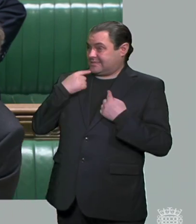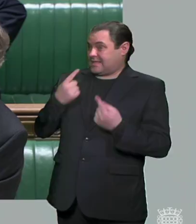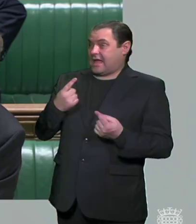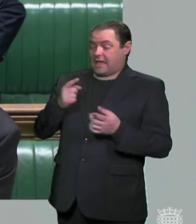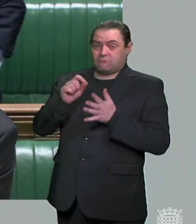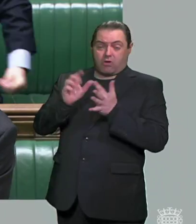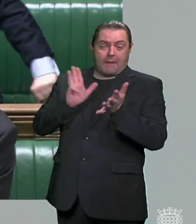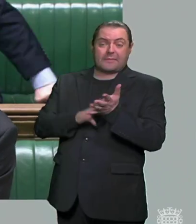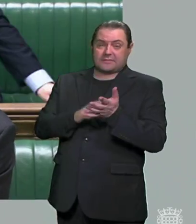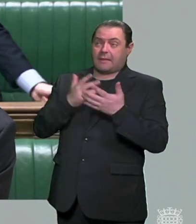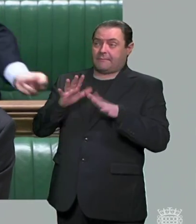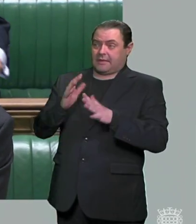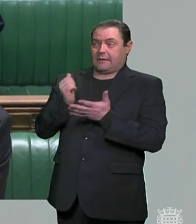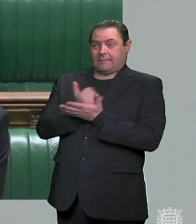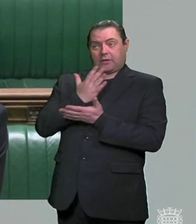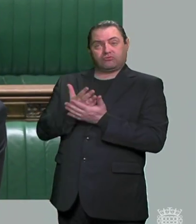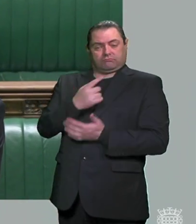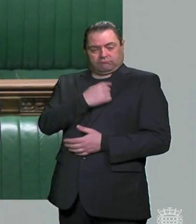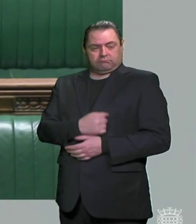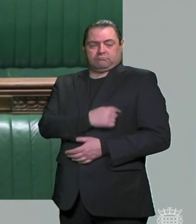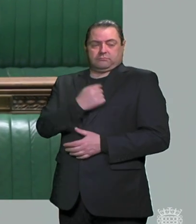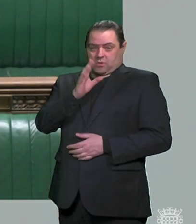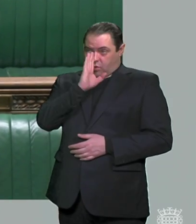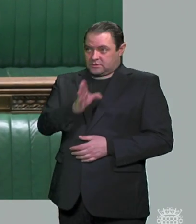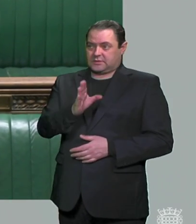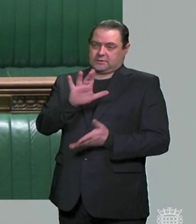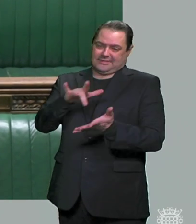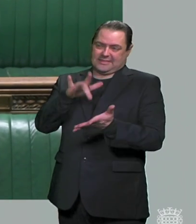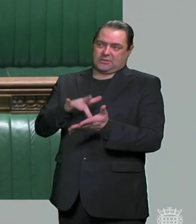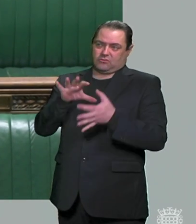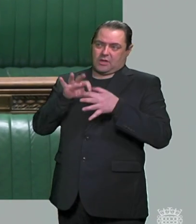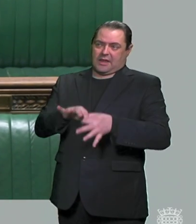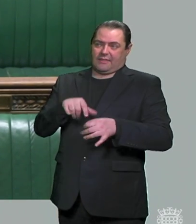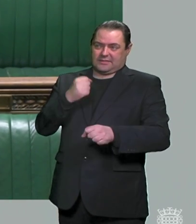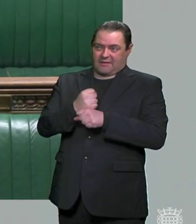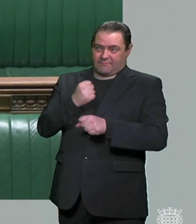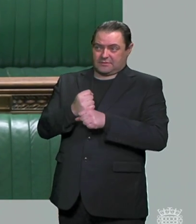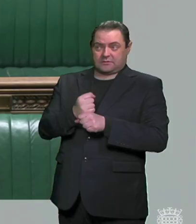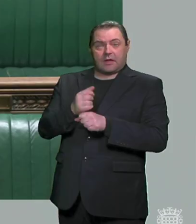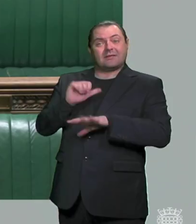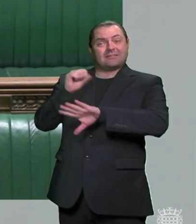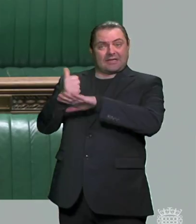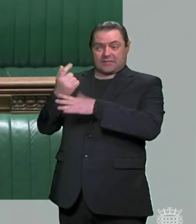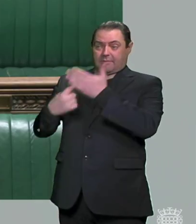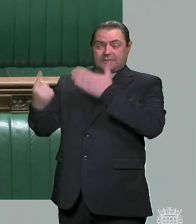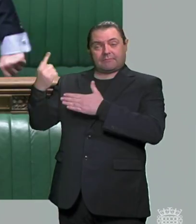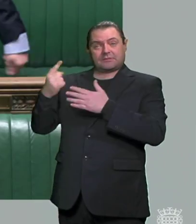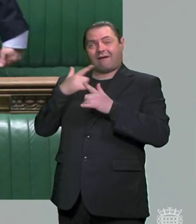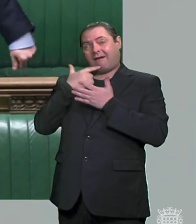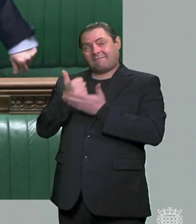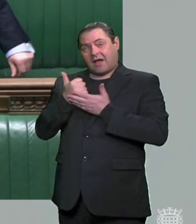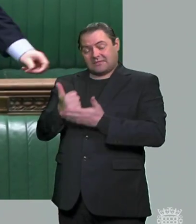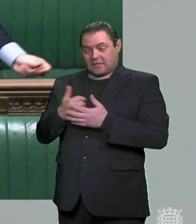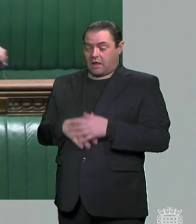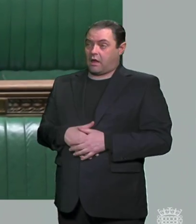The Prime Minister put integrity at every level in this Government when he came in, and he acted decisively in appointing an independent ethics adviser.